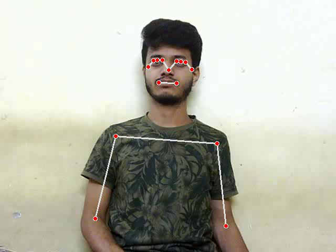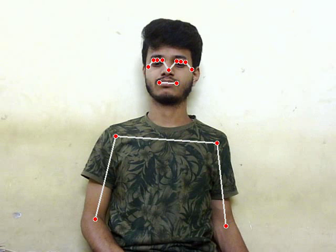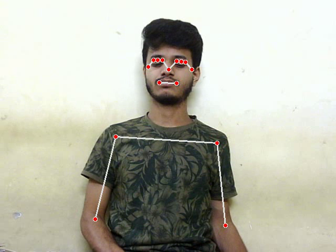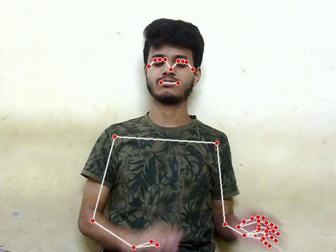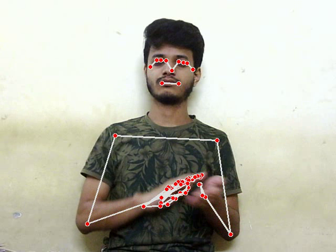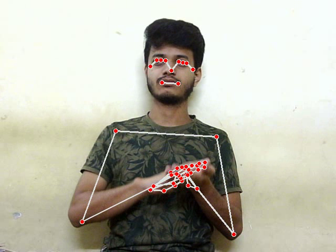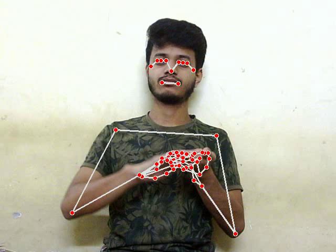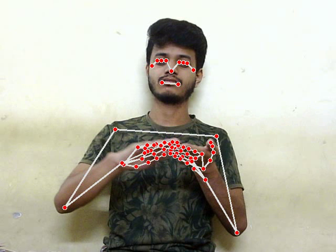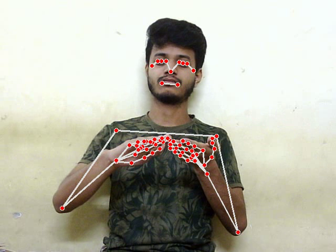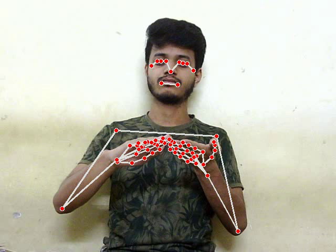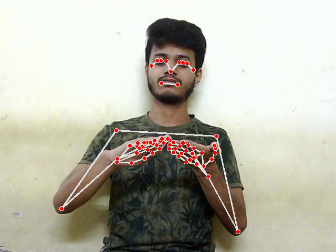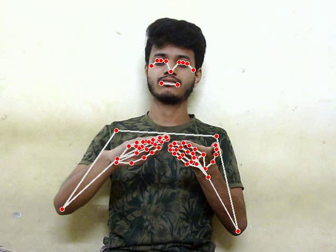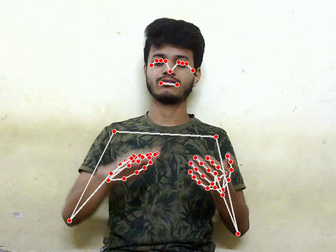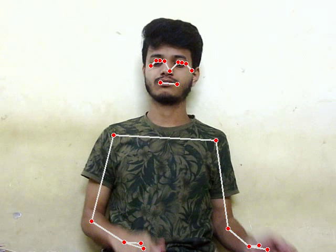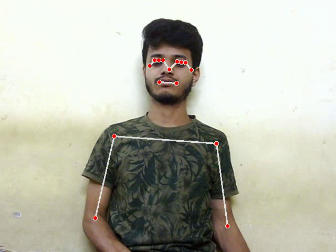nice